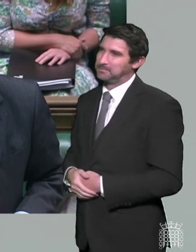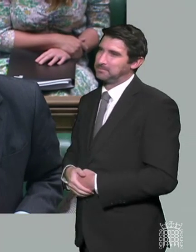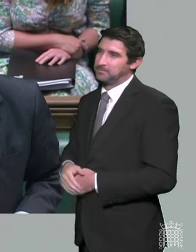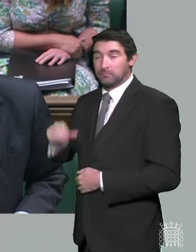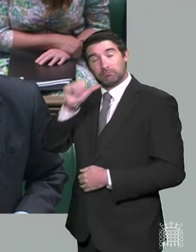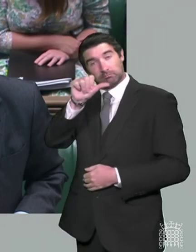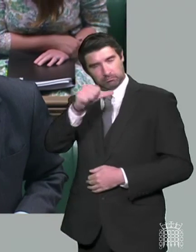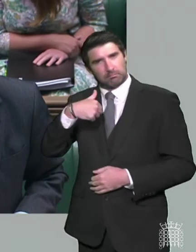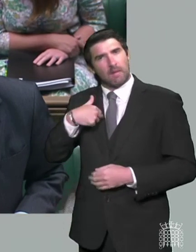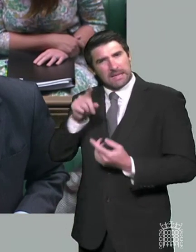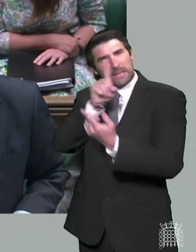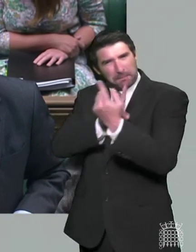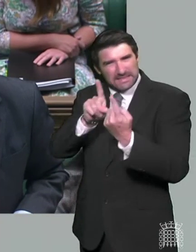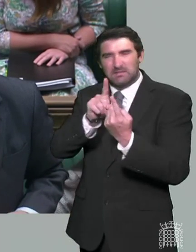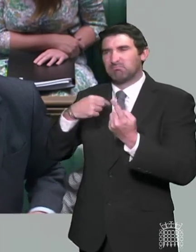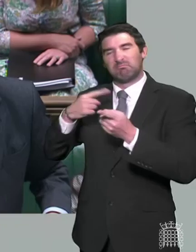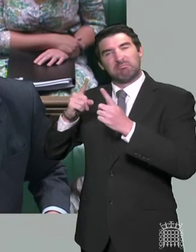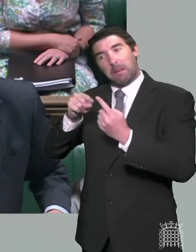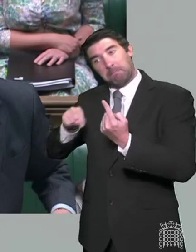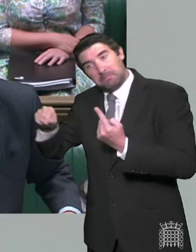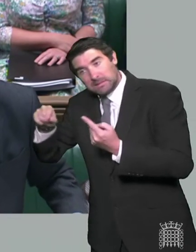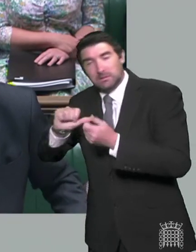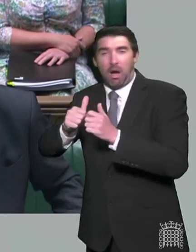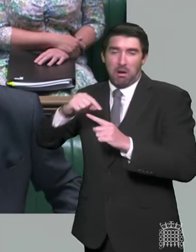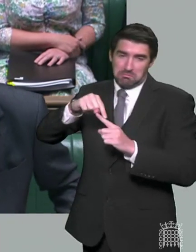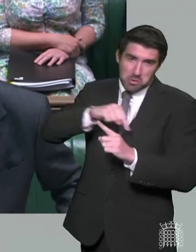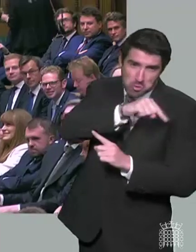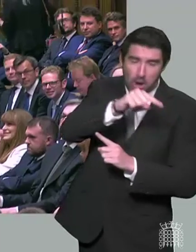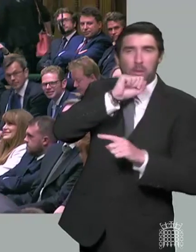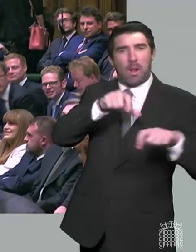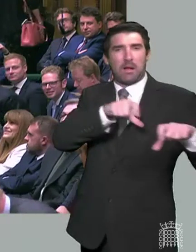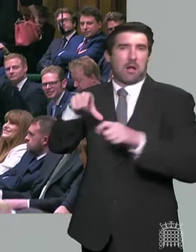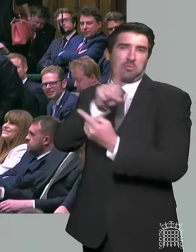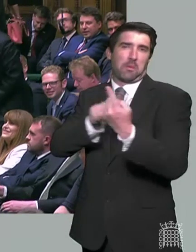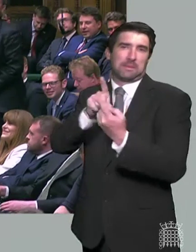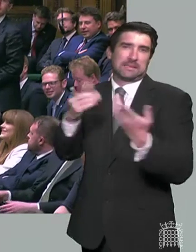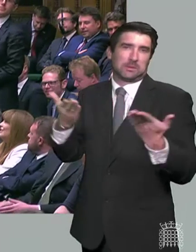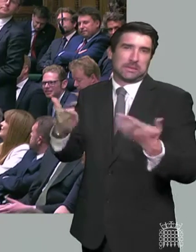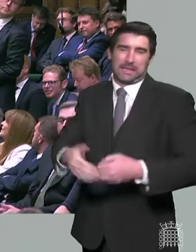In addition to my duties in this House, I shall have further such meetings later today.